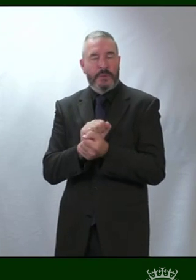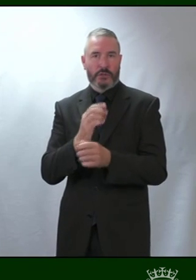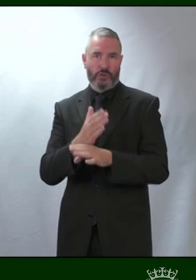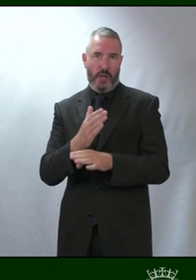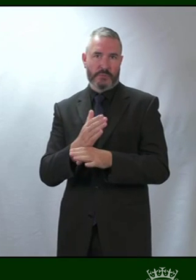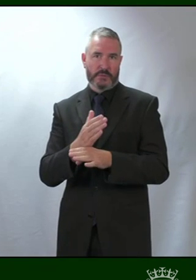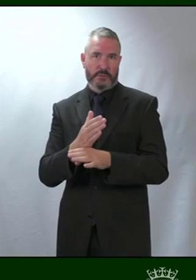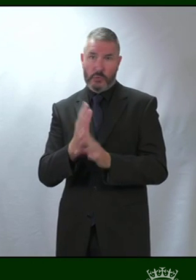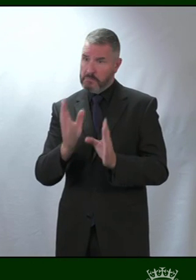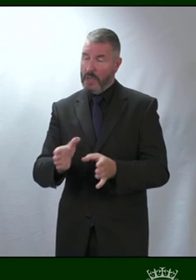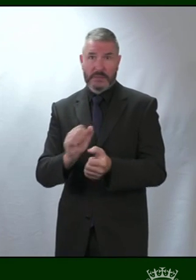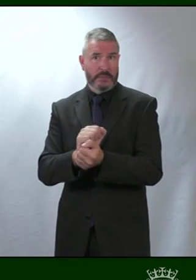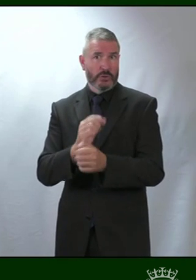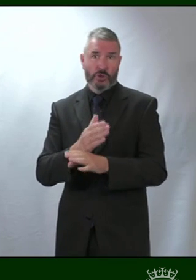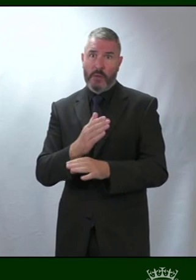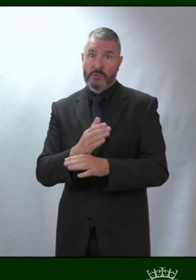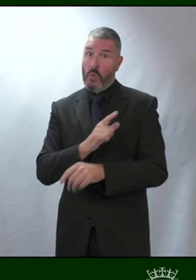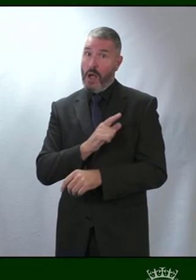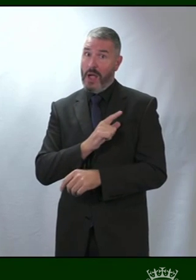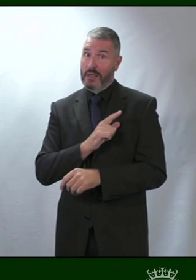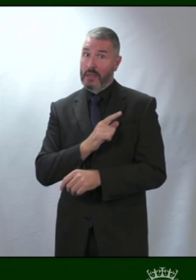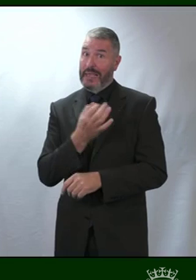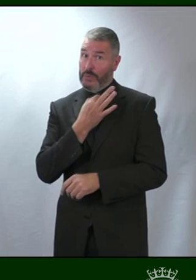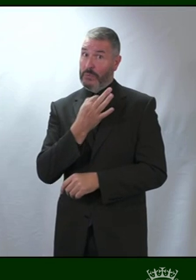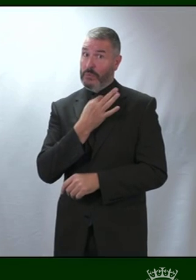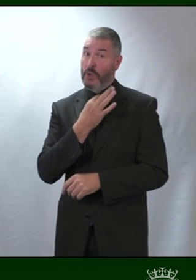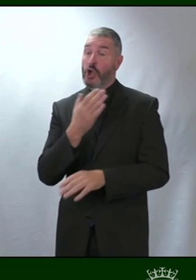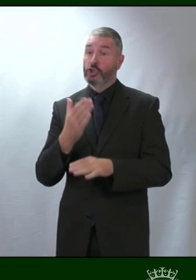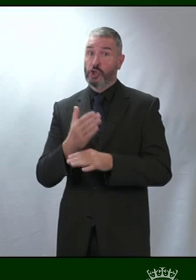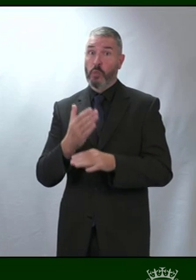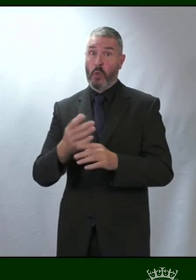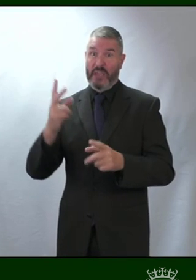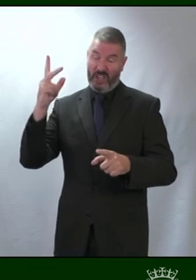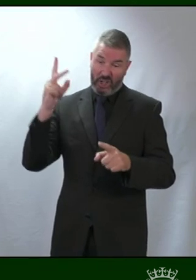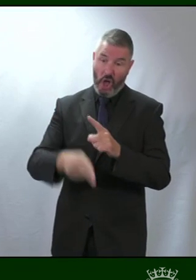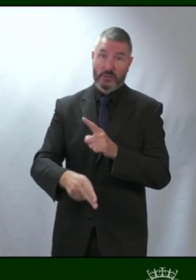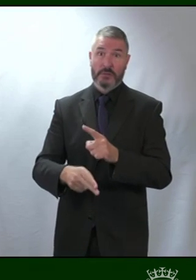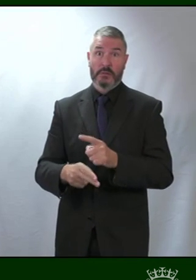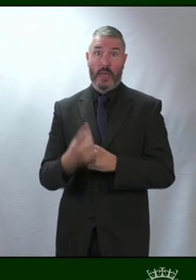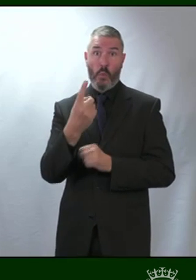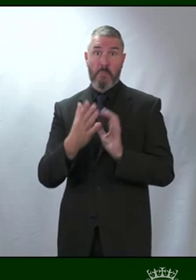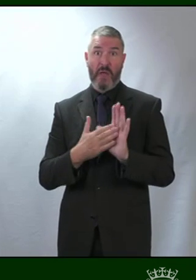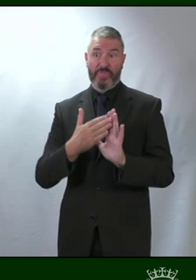Make no mistake: a tsunami of job losses is in the pipeline within 38 days.